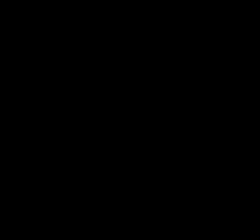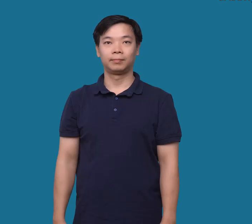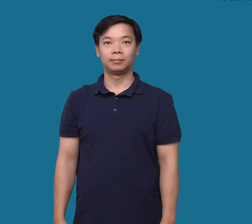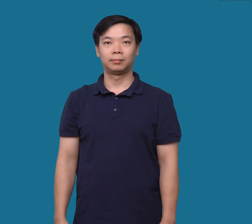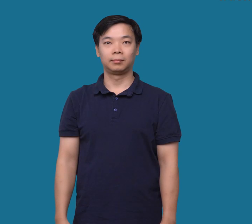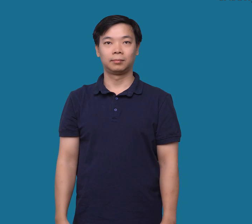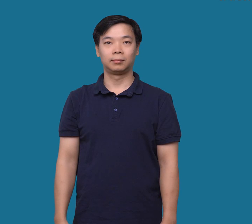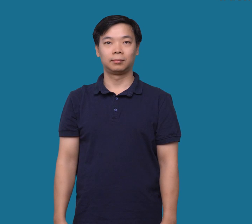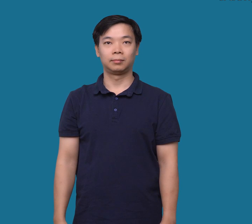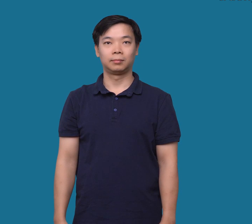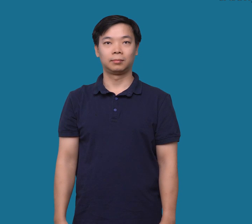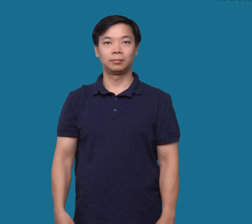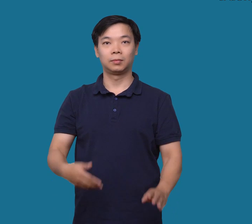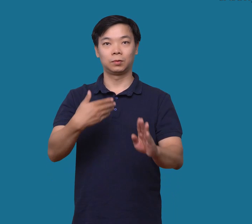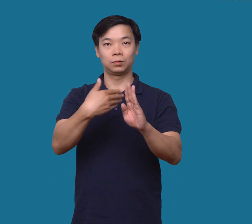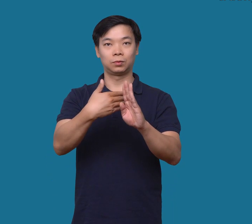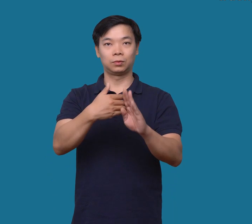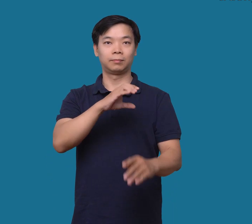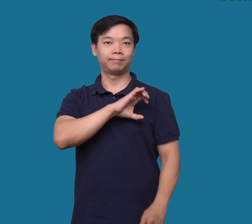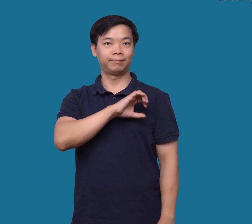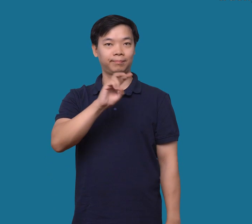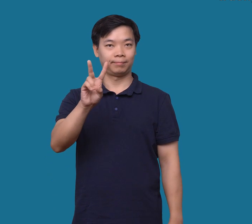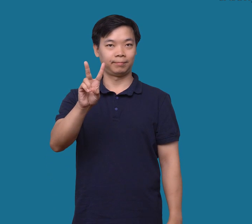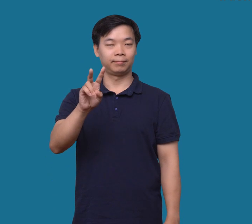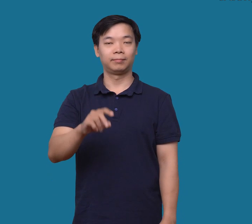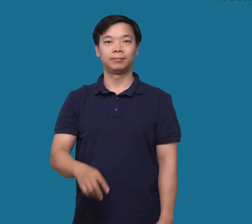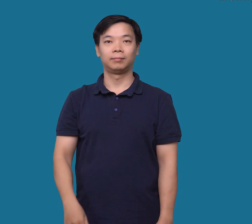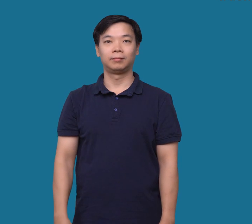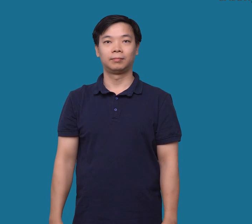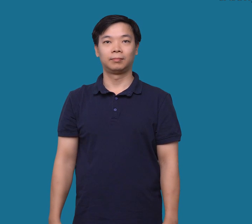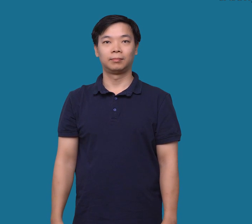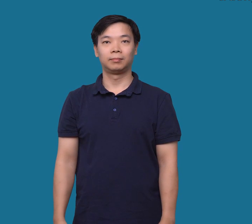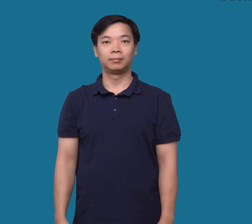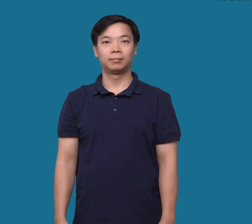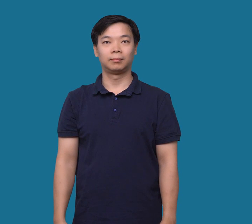trường PTCS (cấp 2)